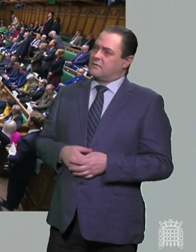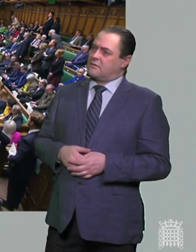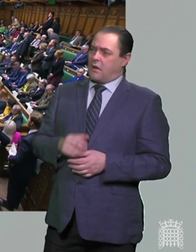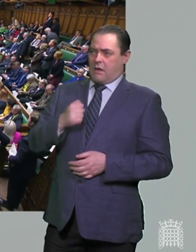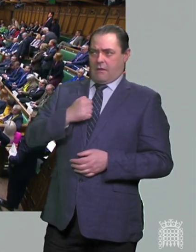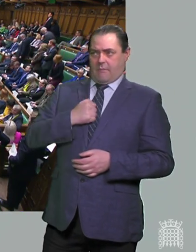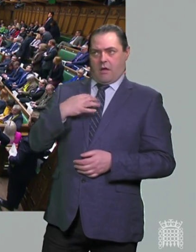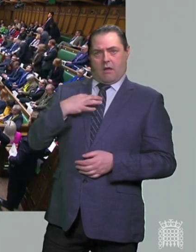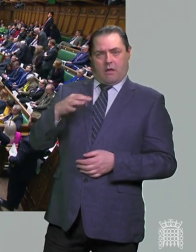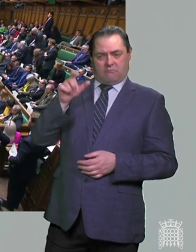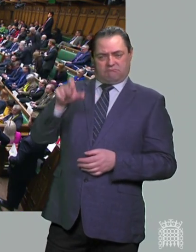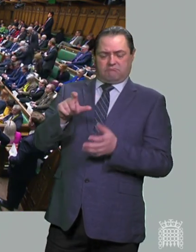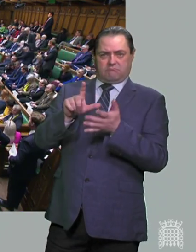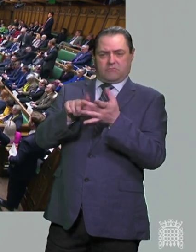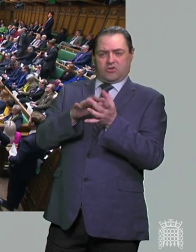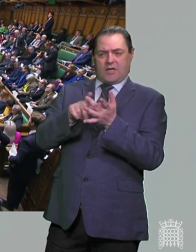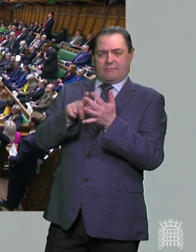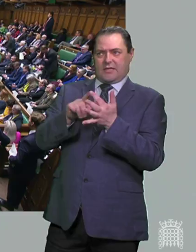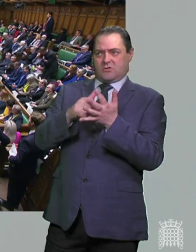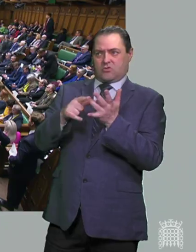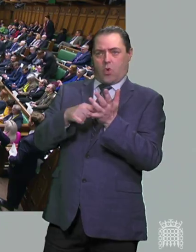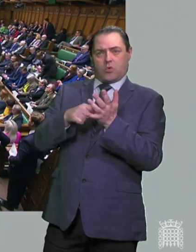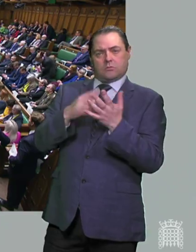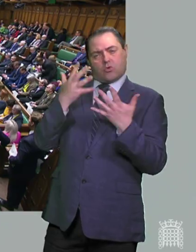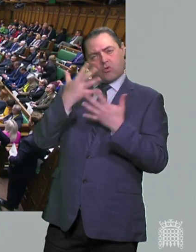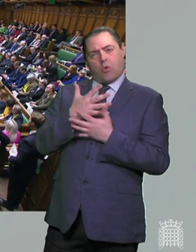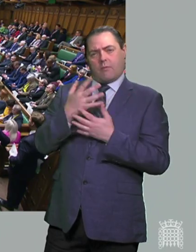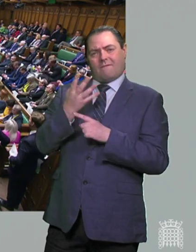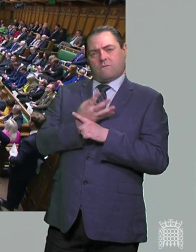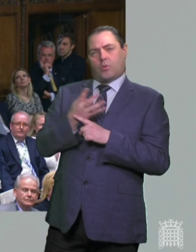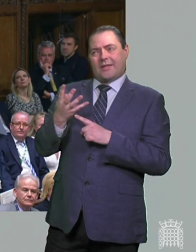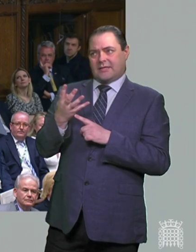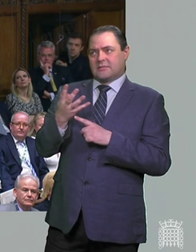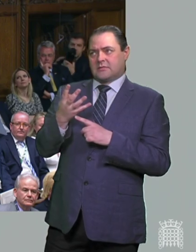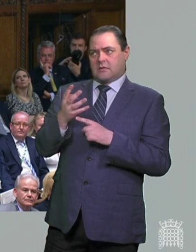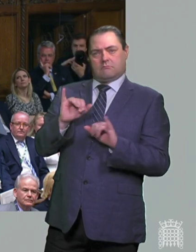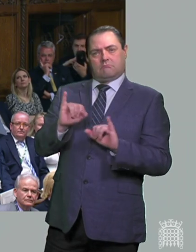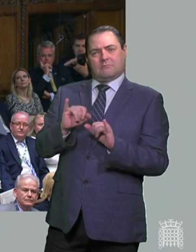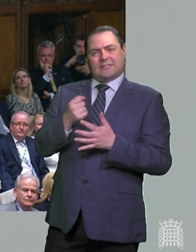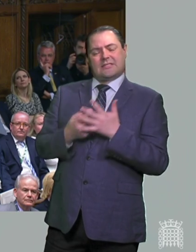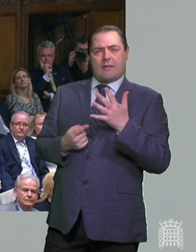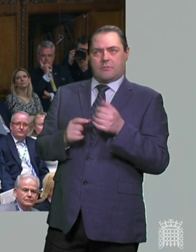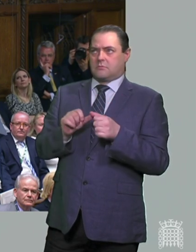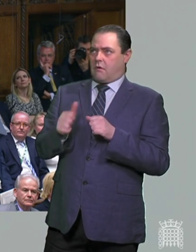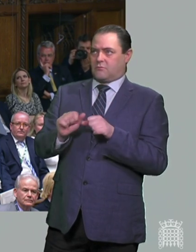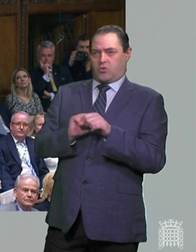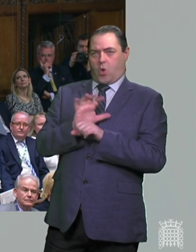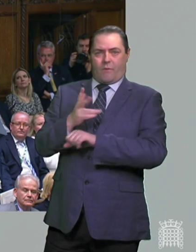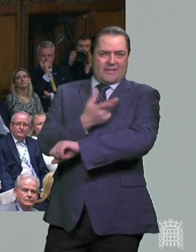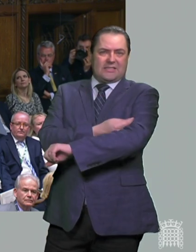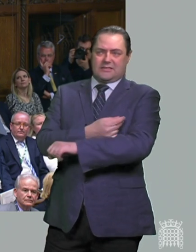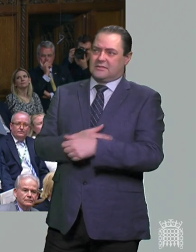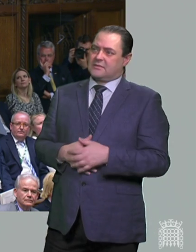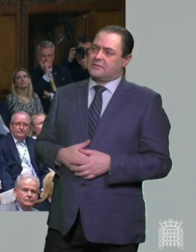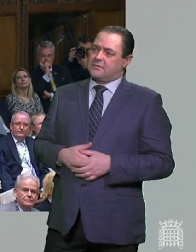My constituent, Jamie Scott, spent four weeks in a coma, and remains seriously disabled as a result of a covid vaccination.